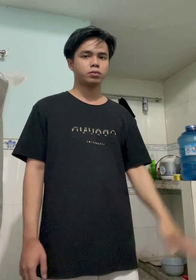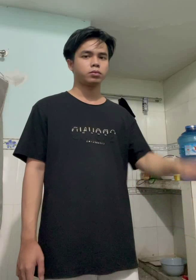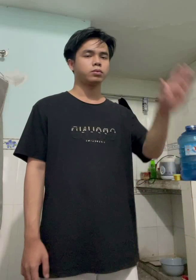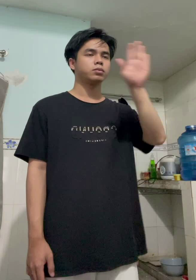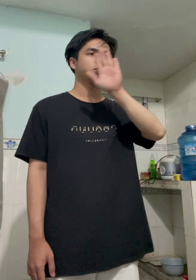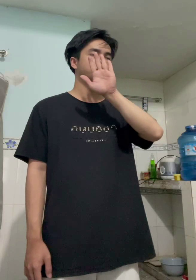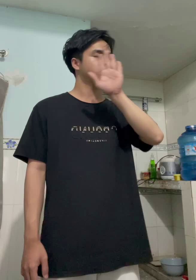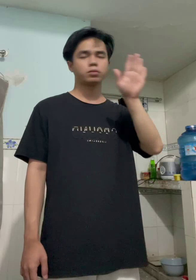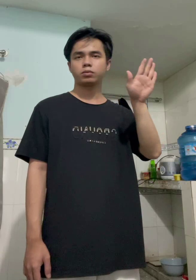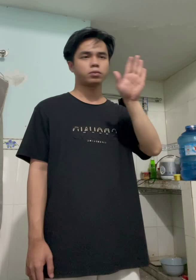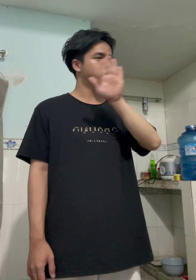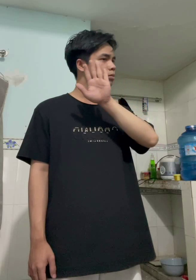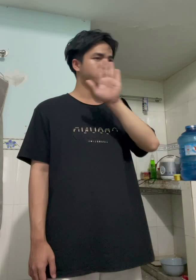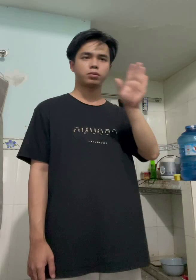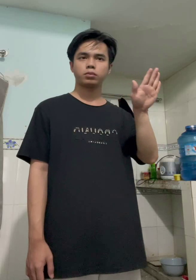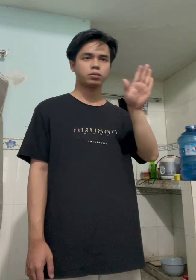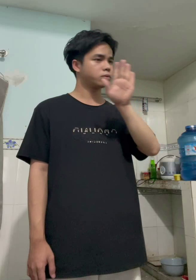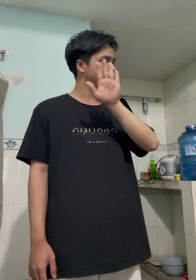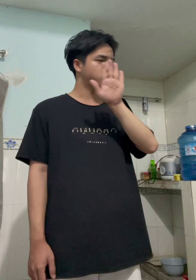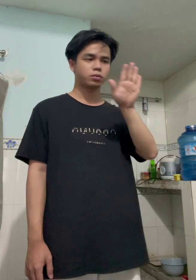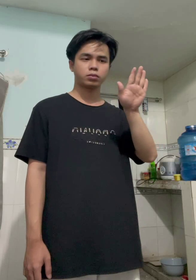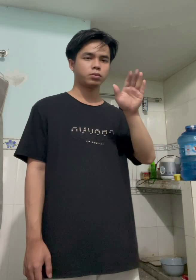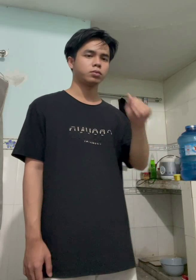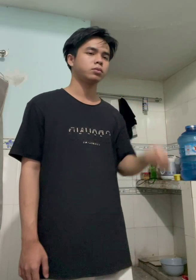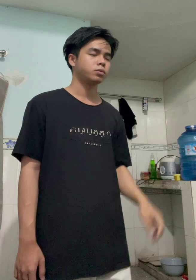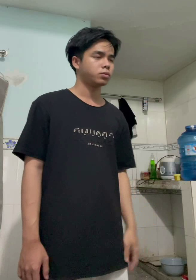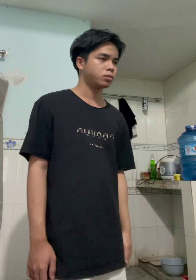khong dong y